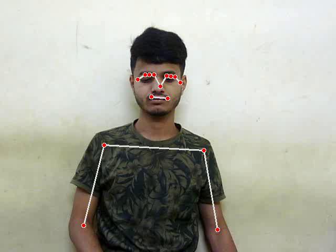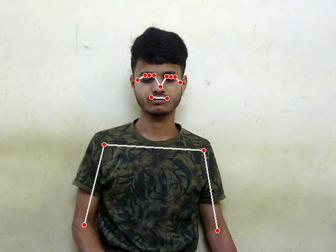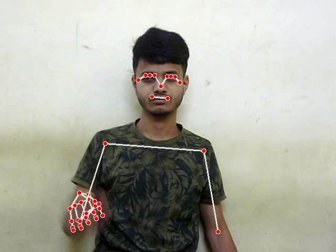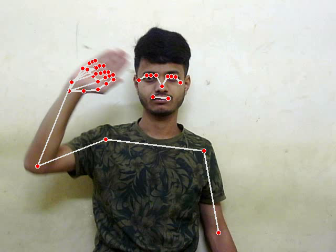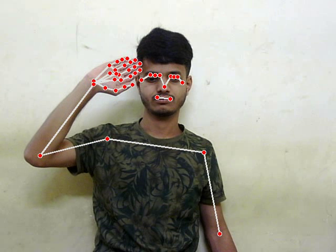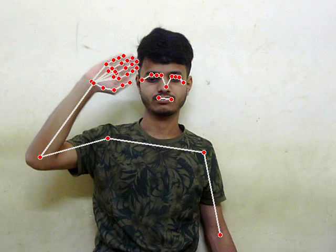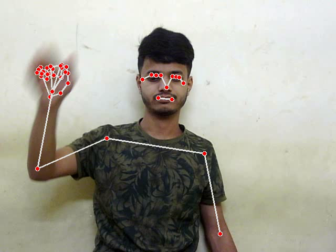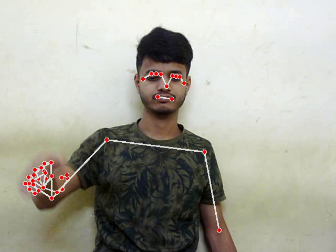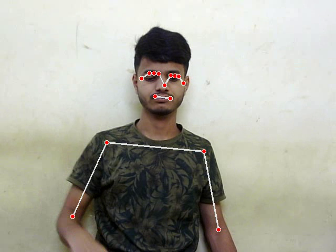hello